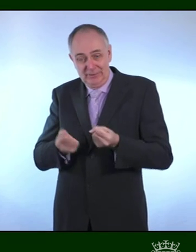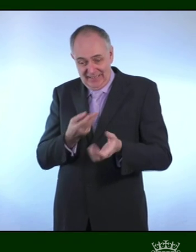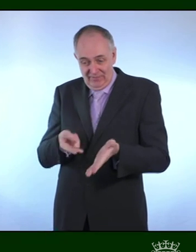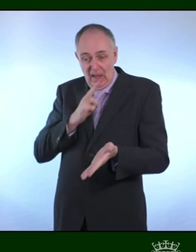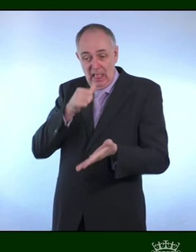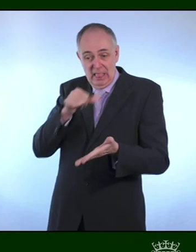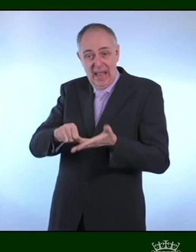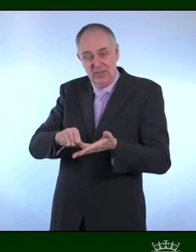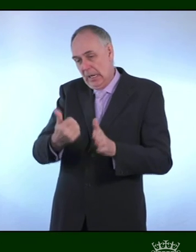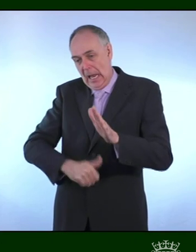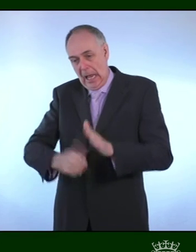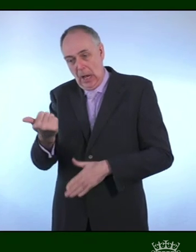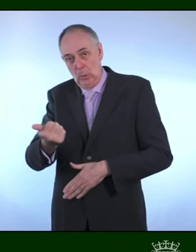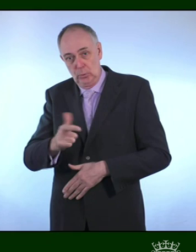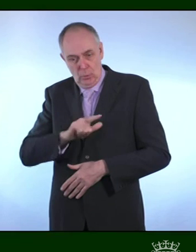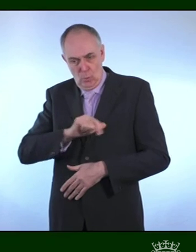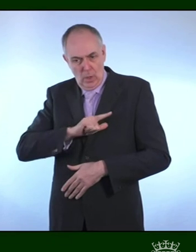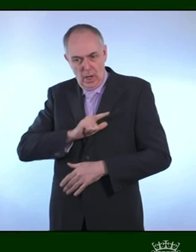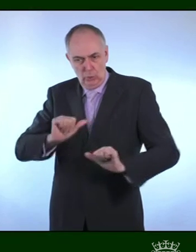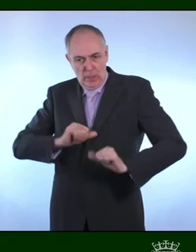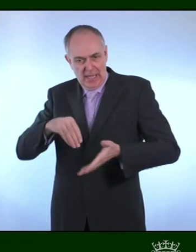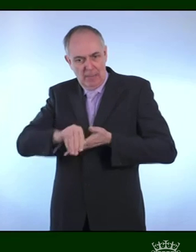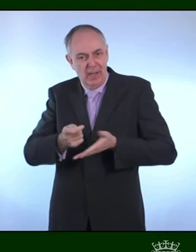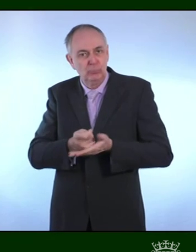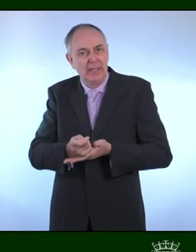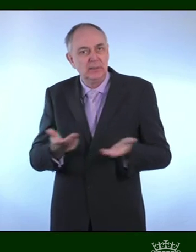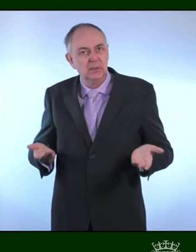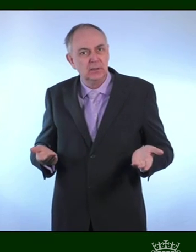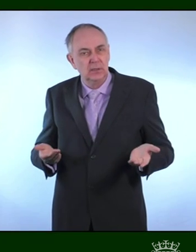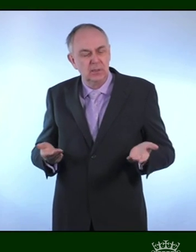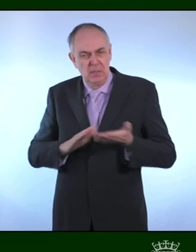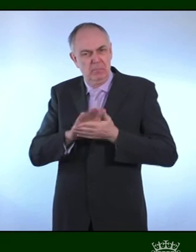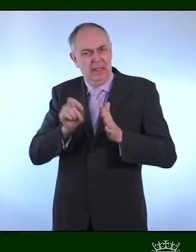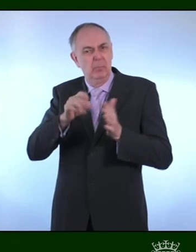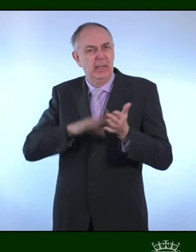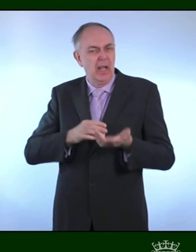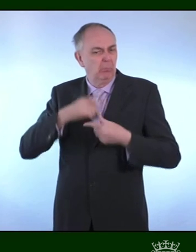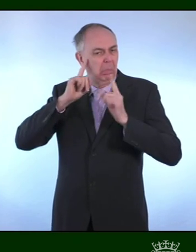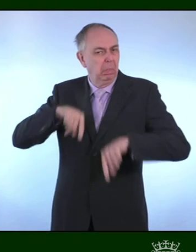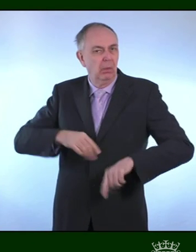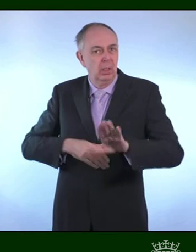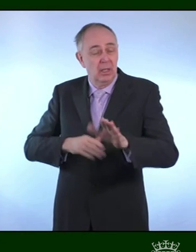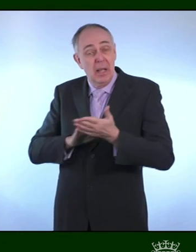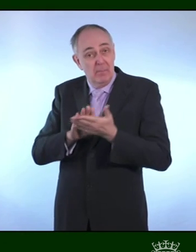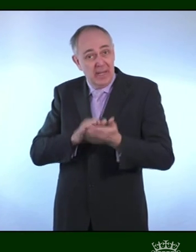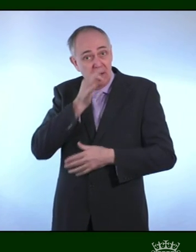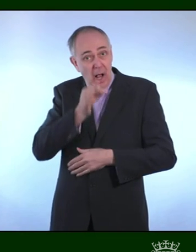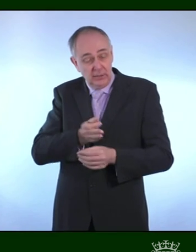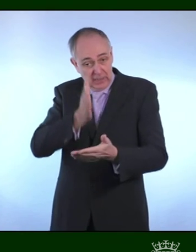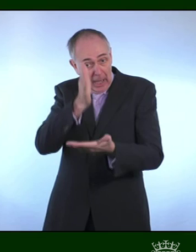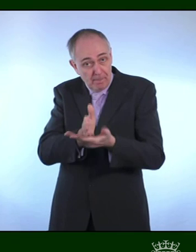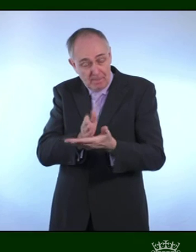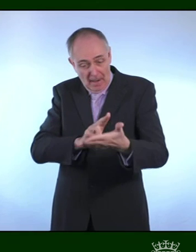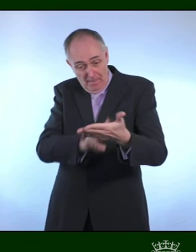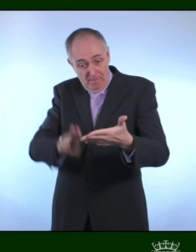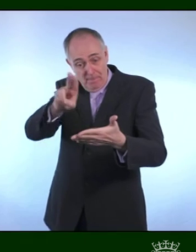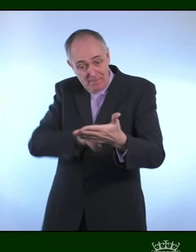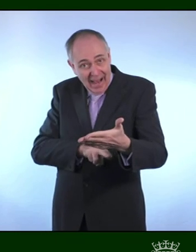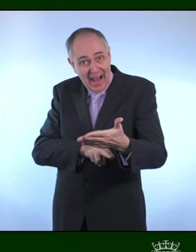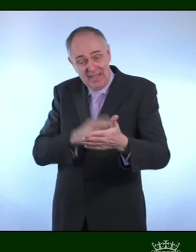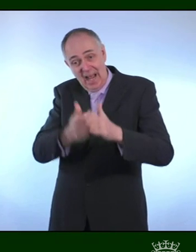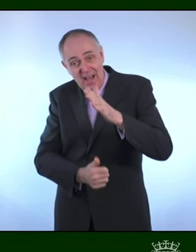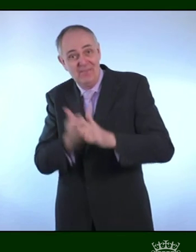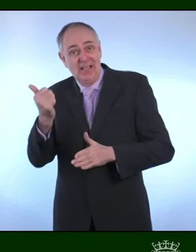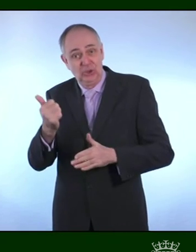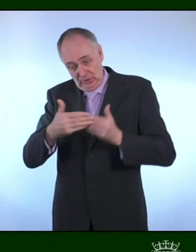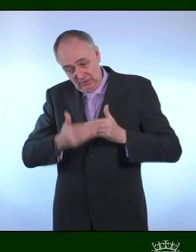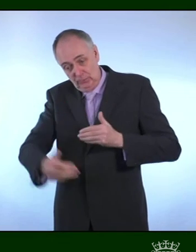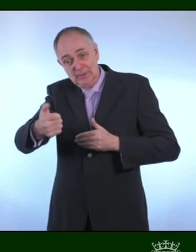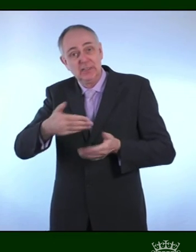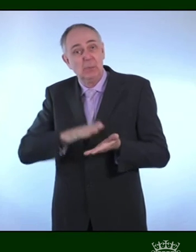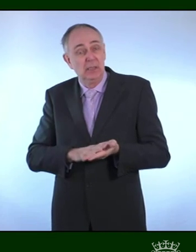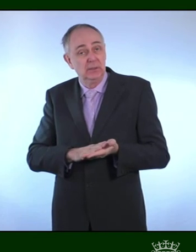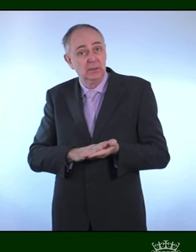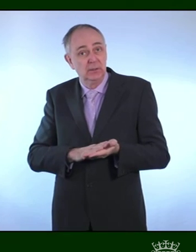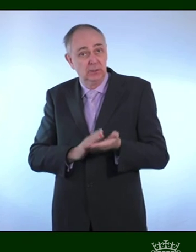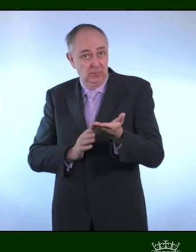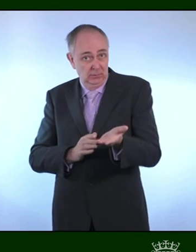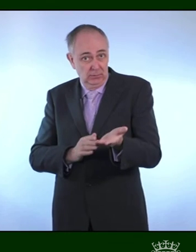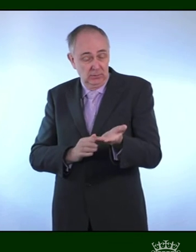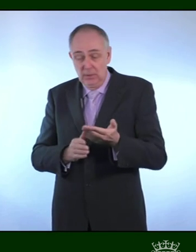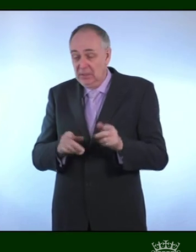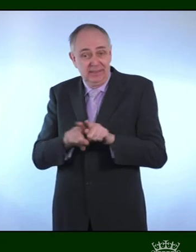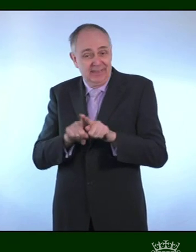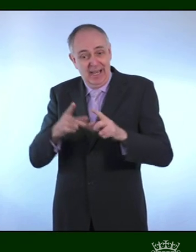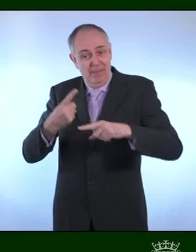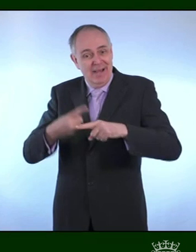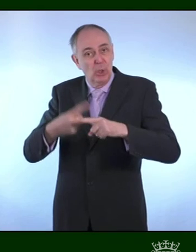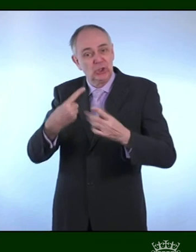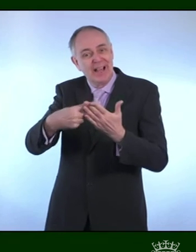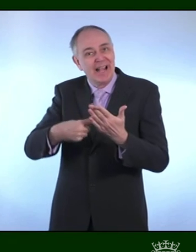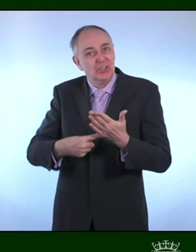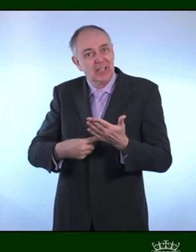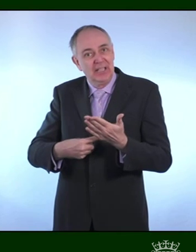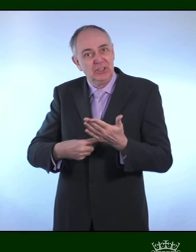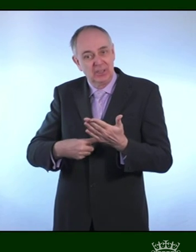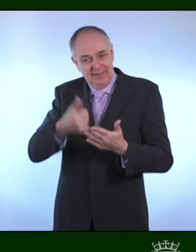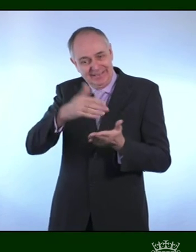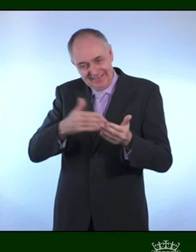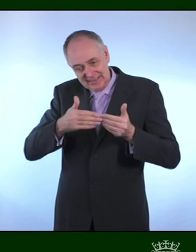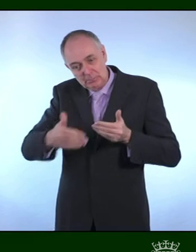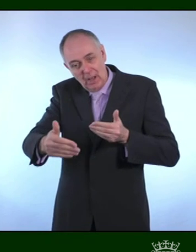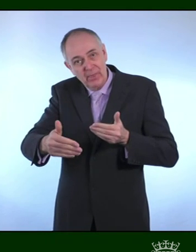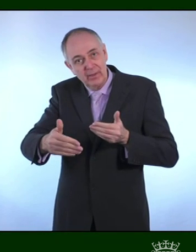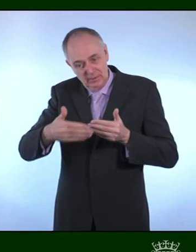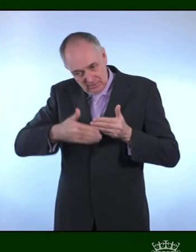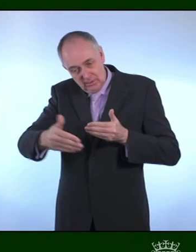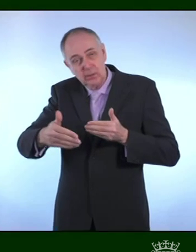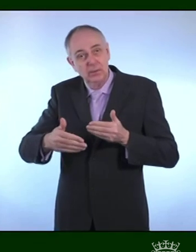The Prime Minister appears to have gone back on his word. Will he now, finally, absolutely ban evictions for six months in line with the renewal period of the emergency legislation, which is going through its parliamentary process at the moment?